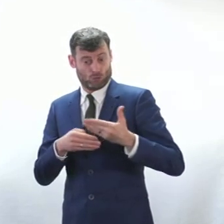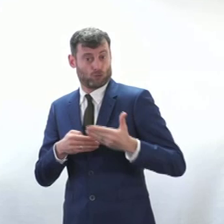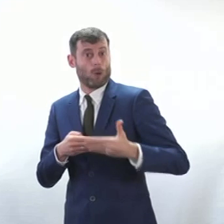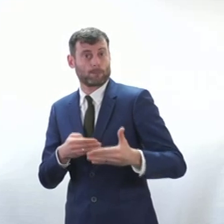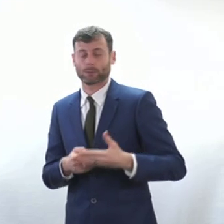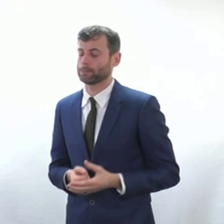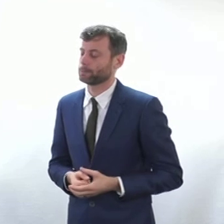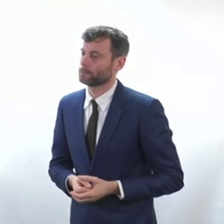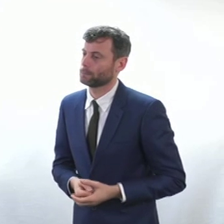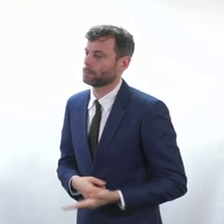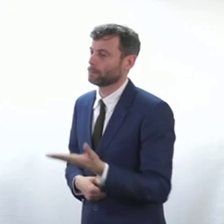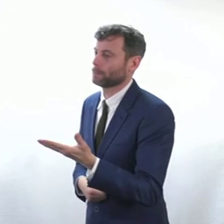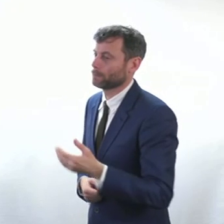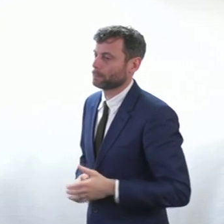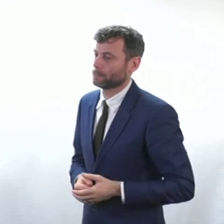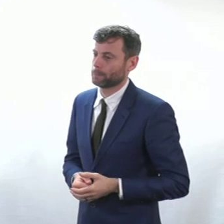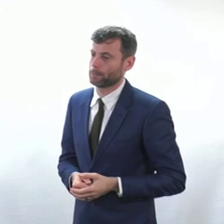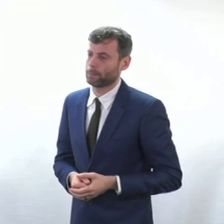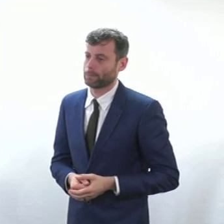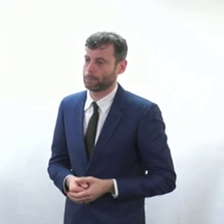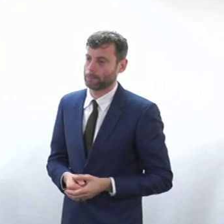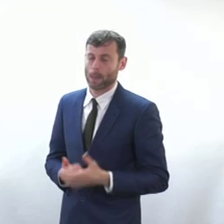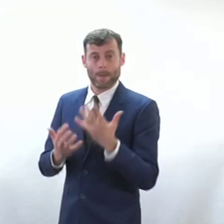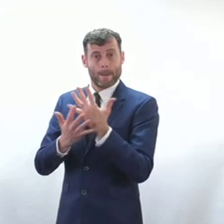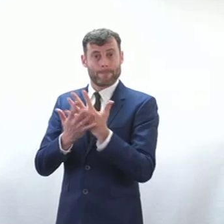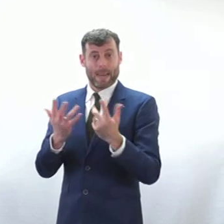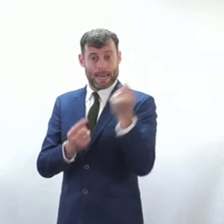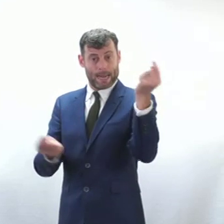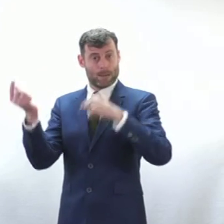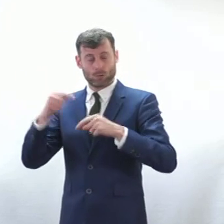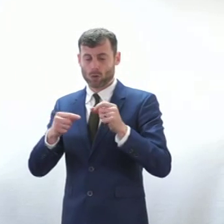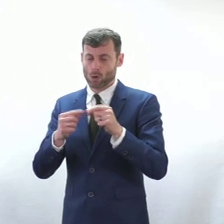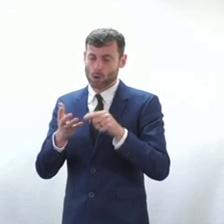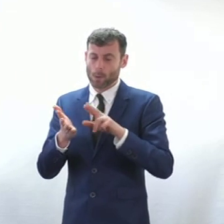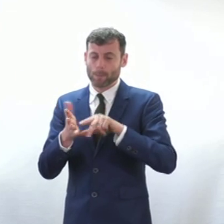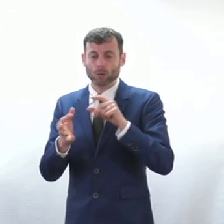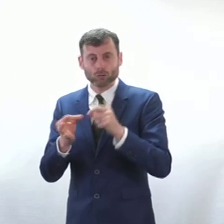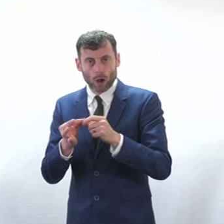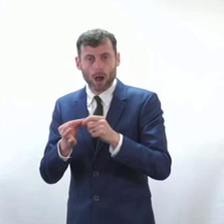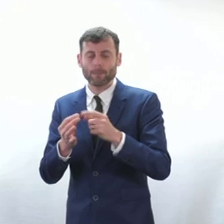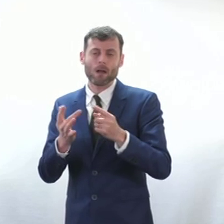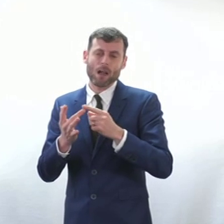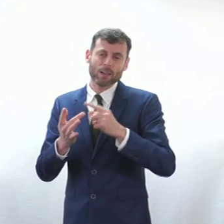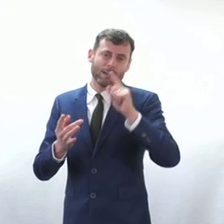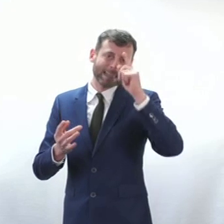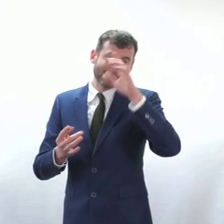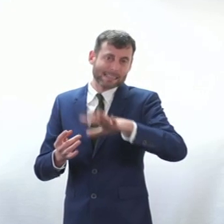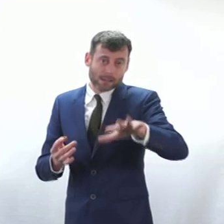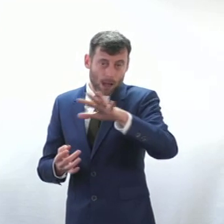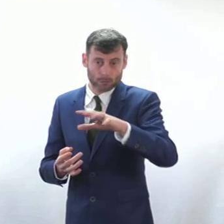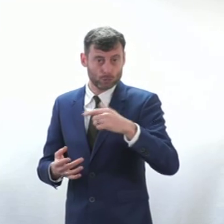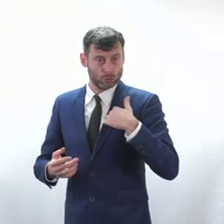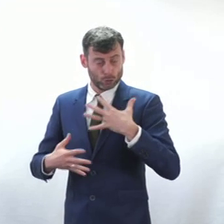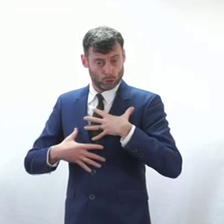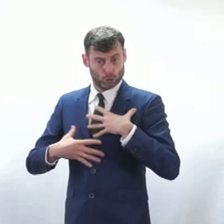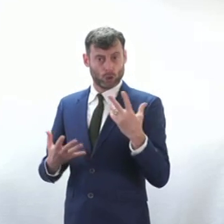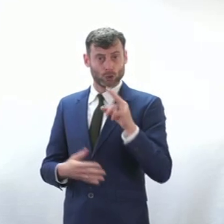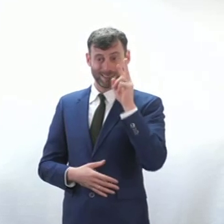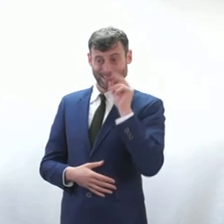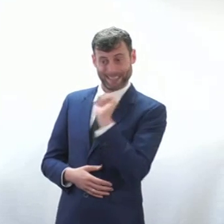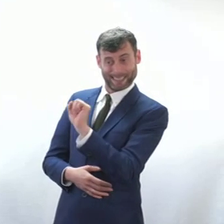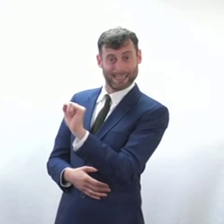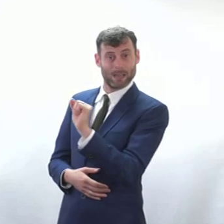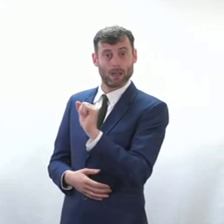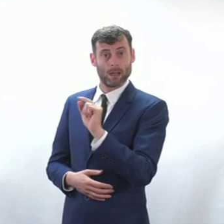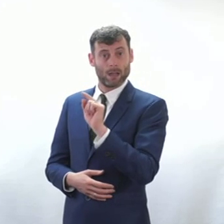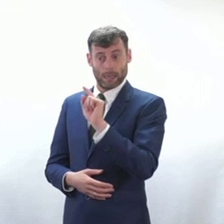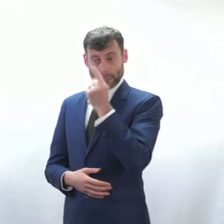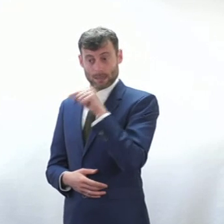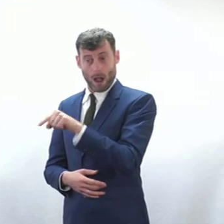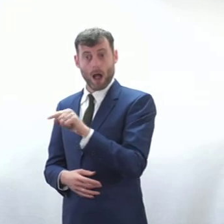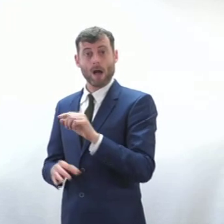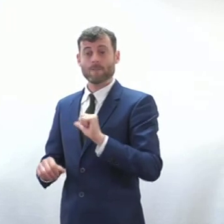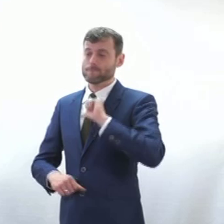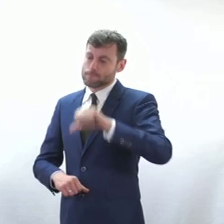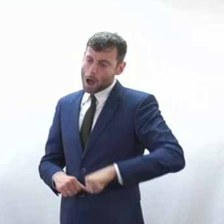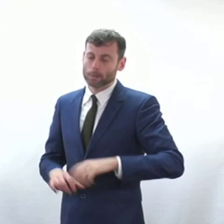Many constituents, especially those emanating from the Punjab and other parts of India, were horrified, as I was, to see footage of water cannon, tear gas and brute force being used against peacefully protesting farmers.